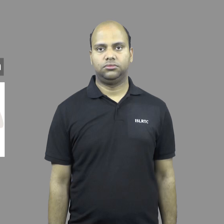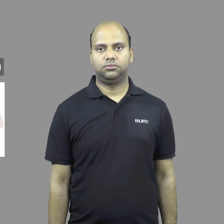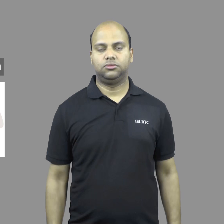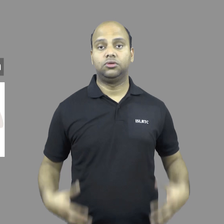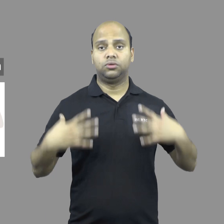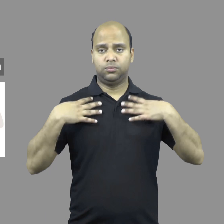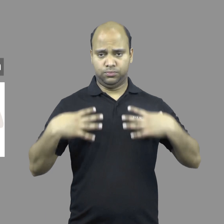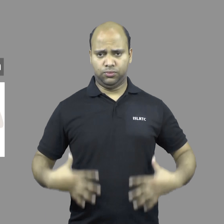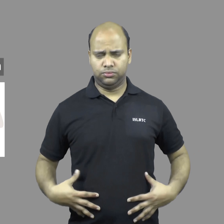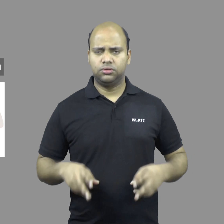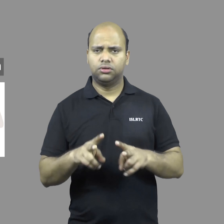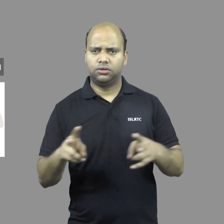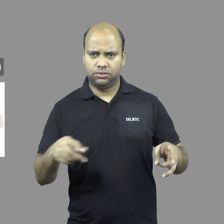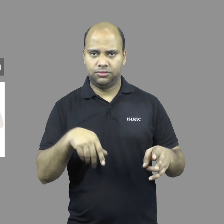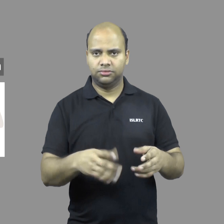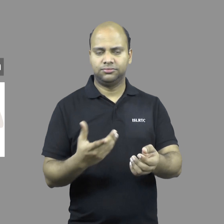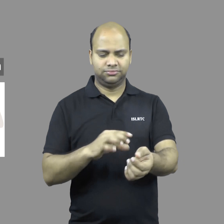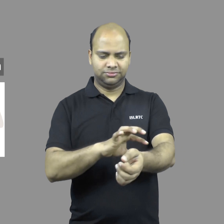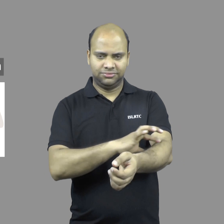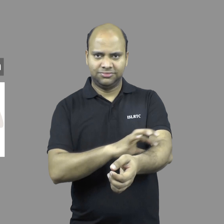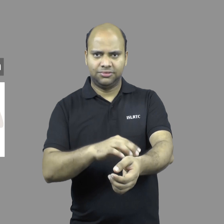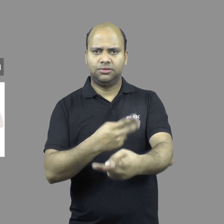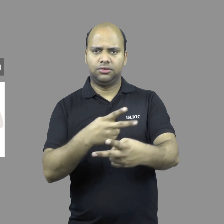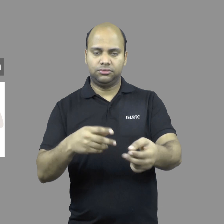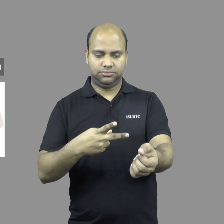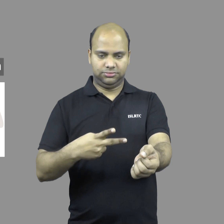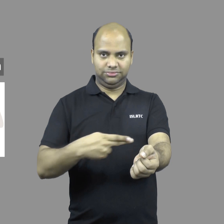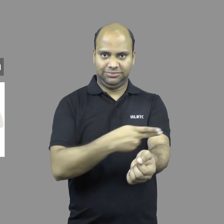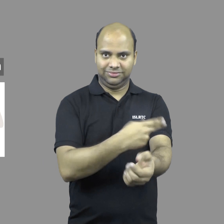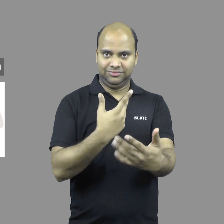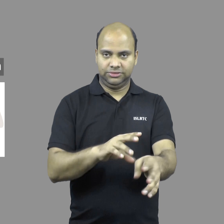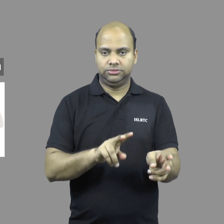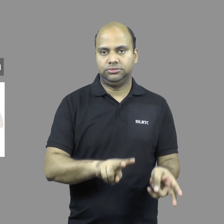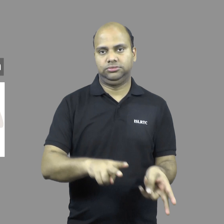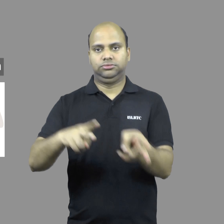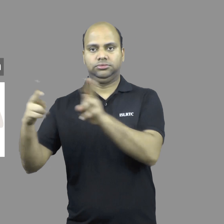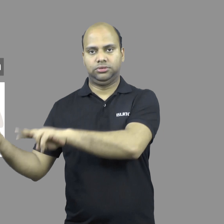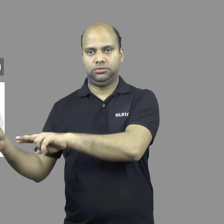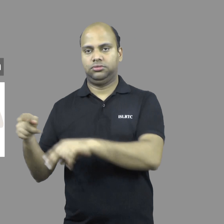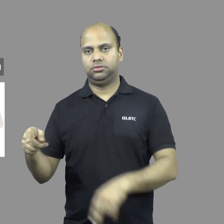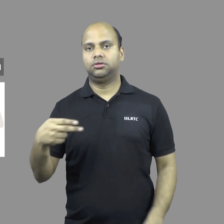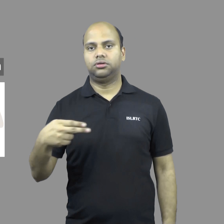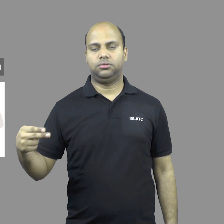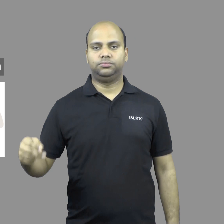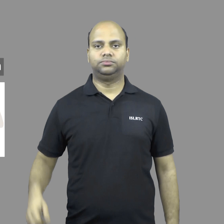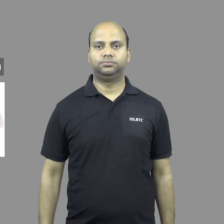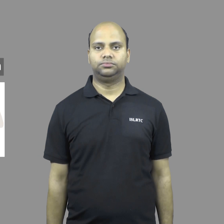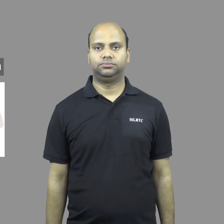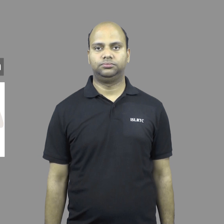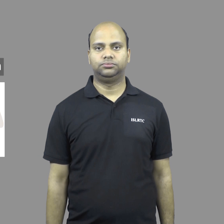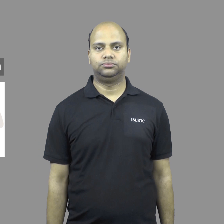Transplantation